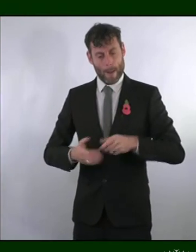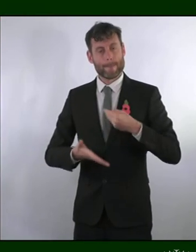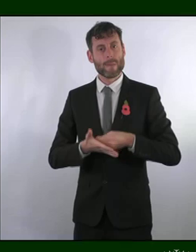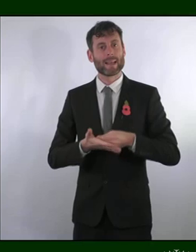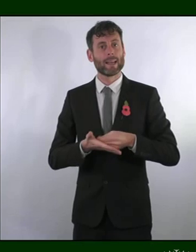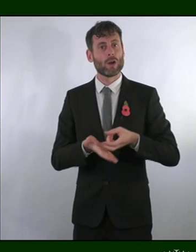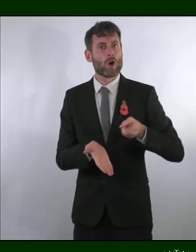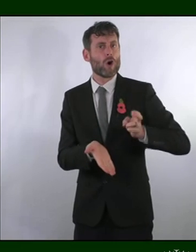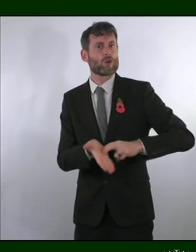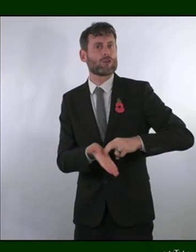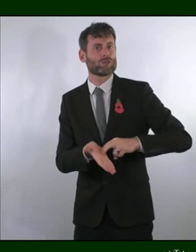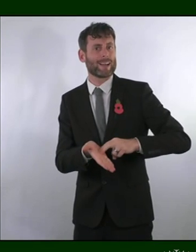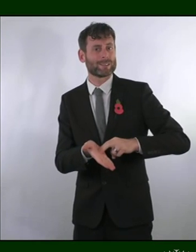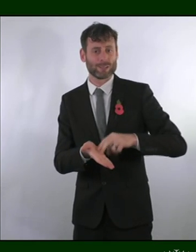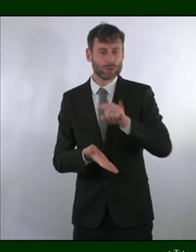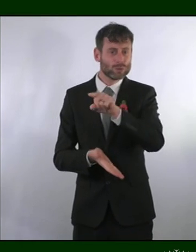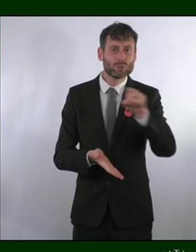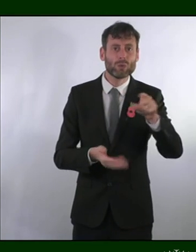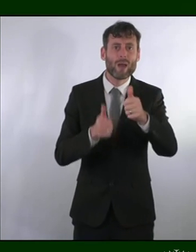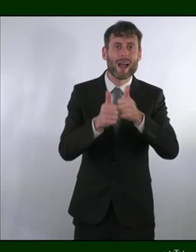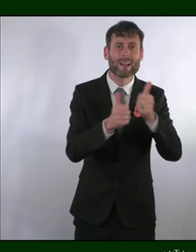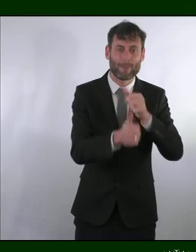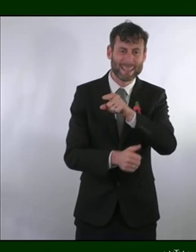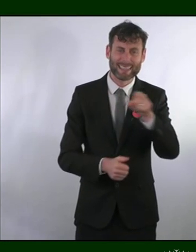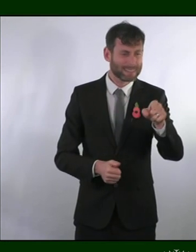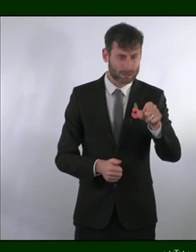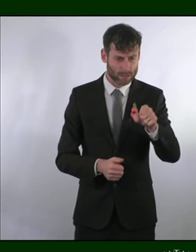If they had extended furlough sooner, jobs would have been saved.